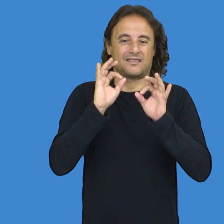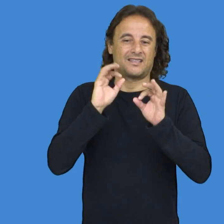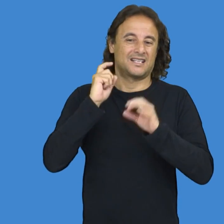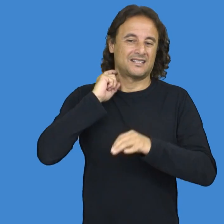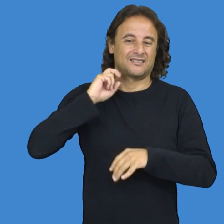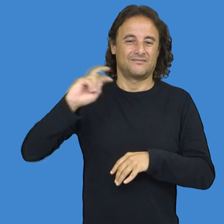meningitis